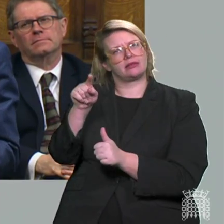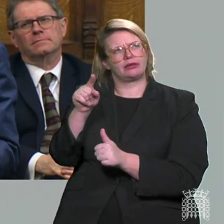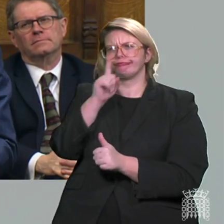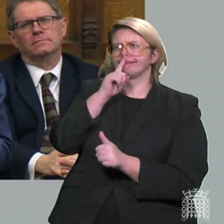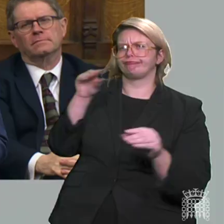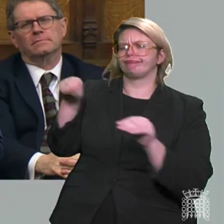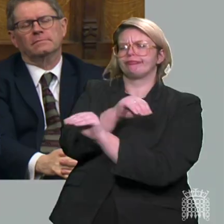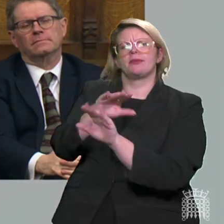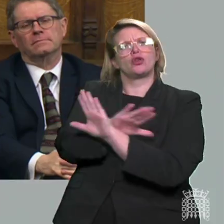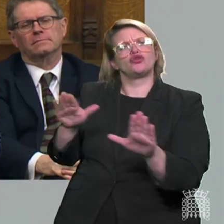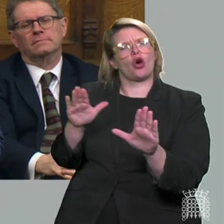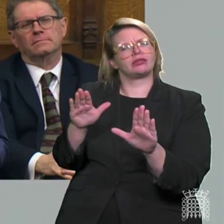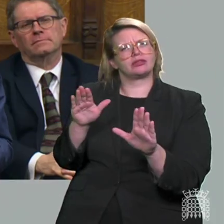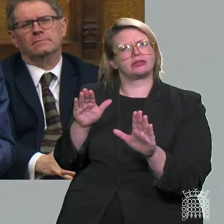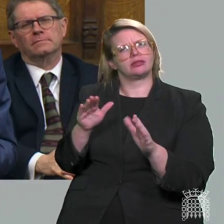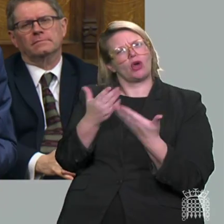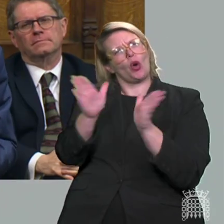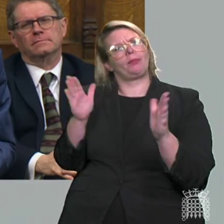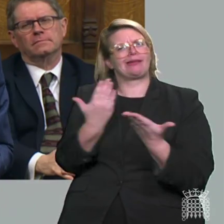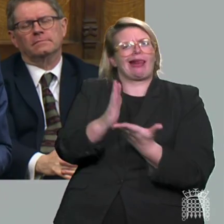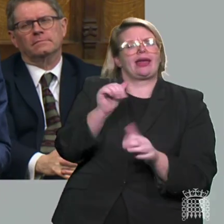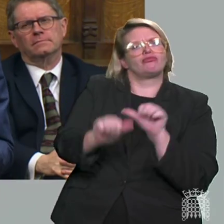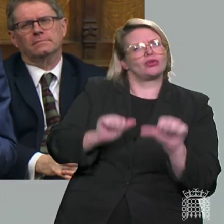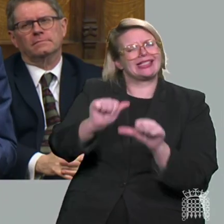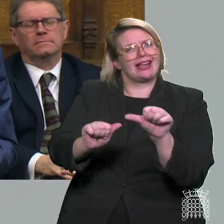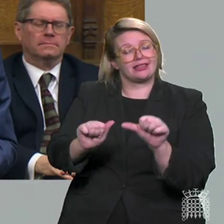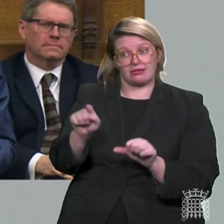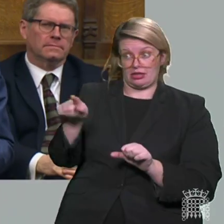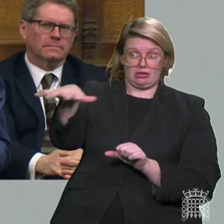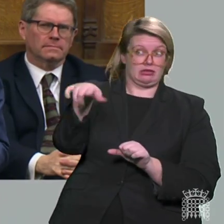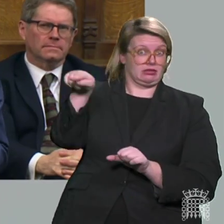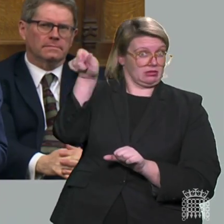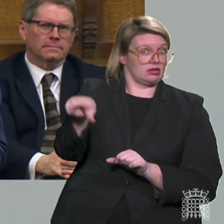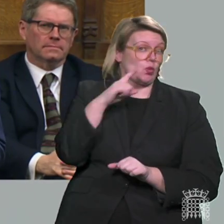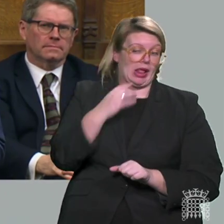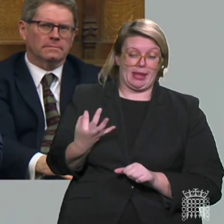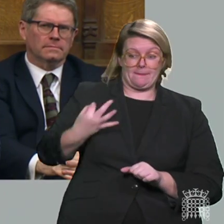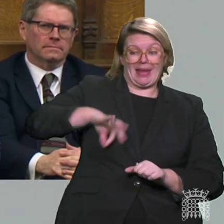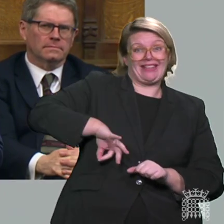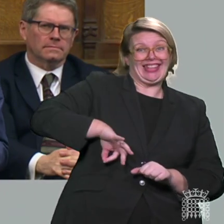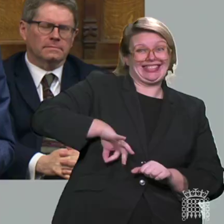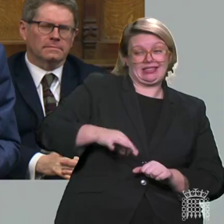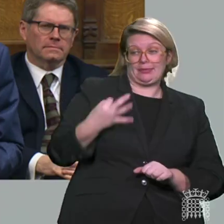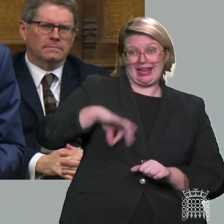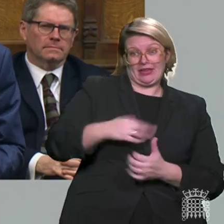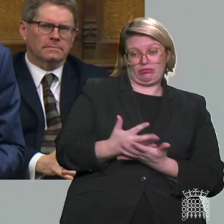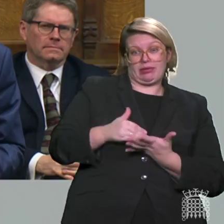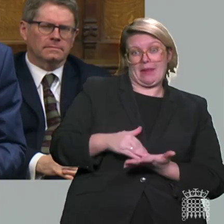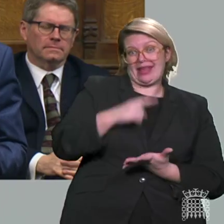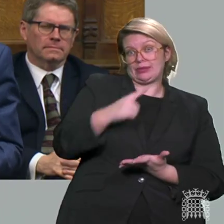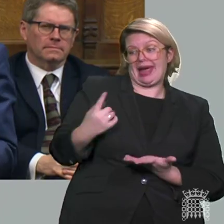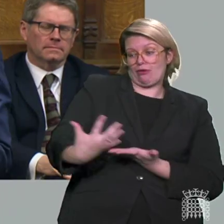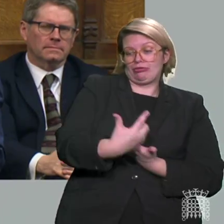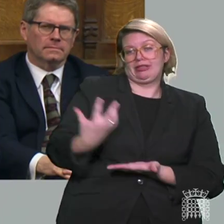A relative of one of those people is now benefiting from millions of pounds-worth of scrap from the same Tees work site.